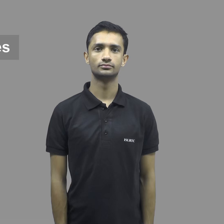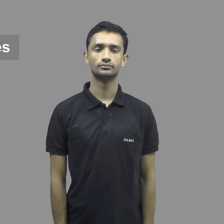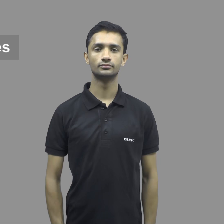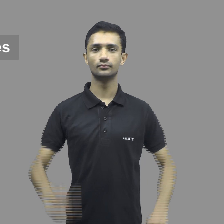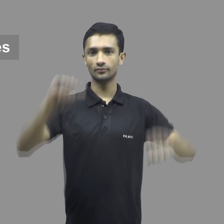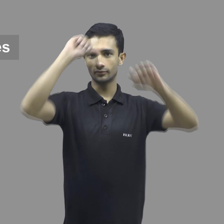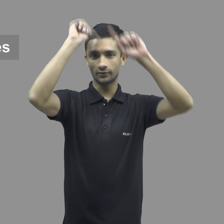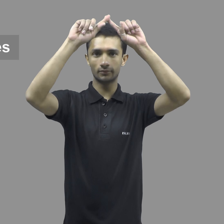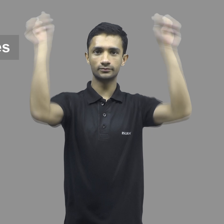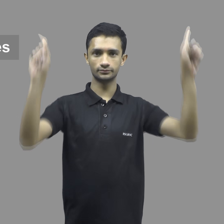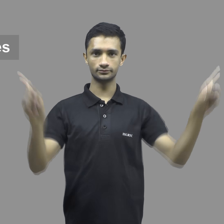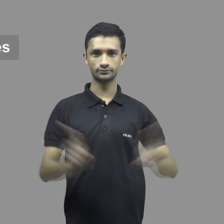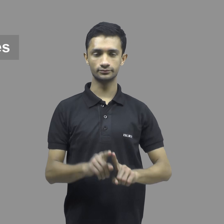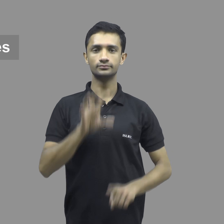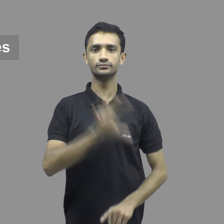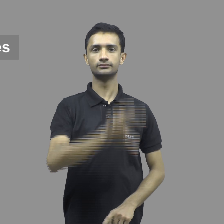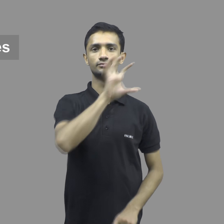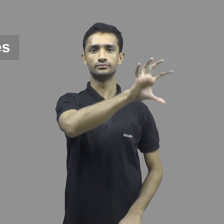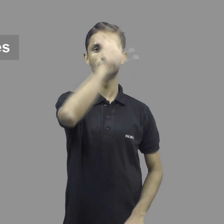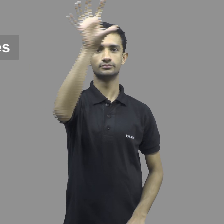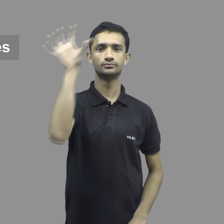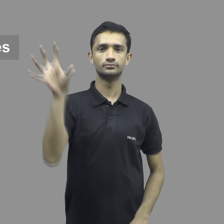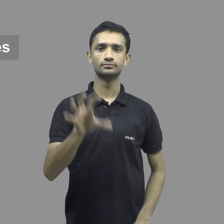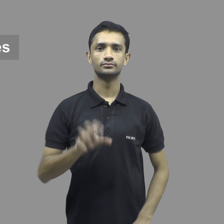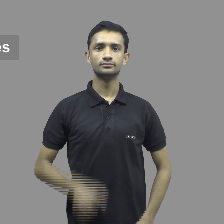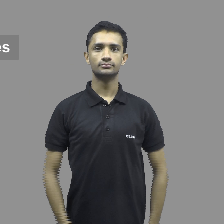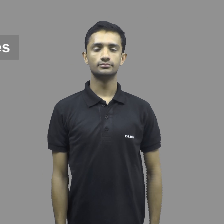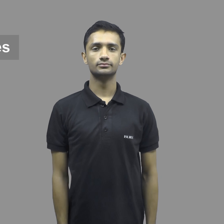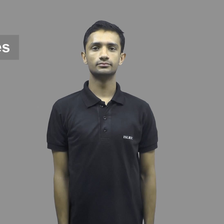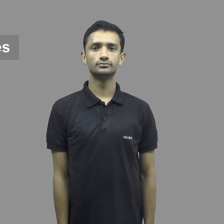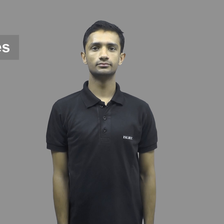States